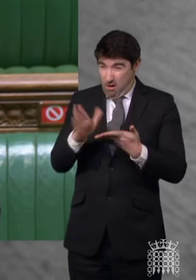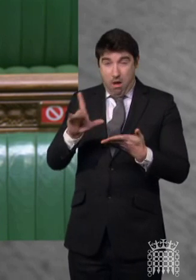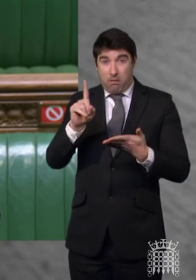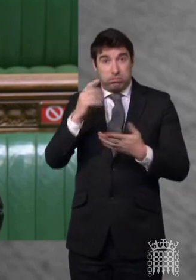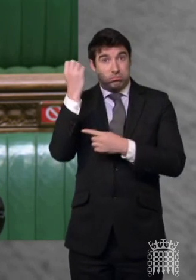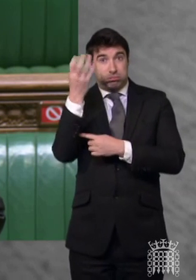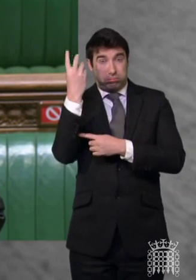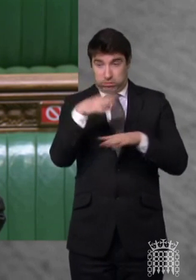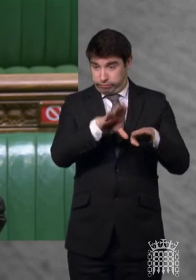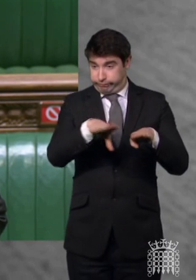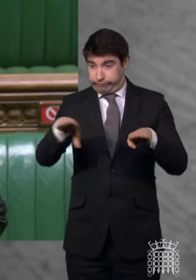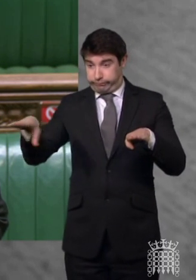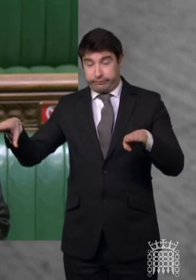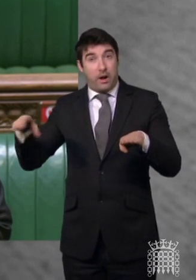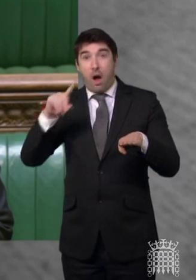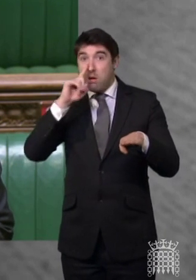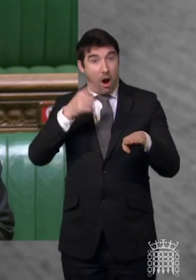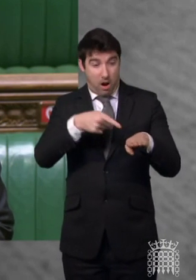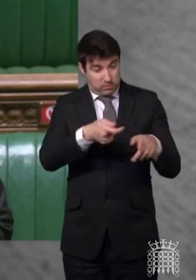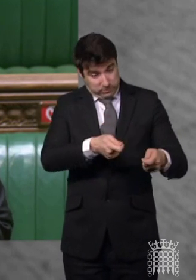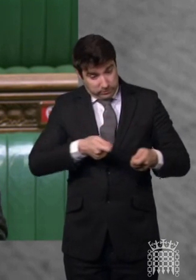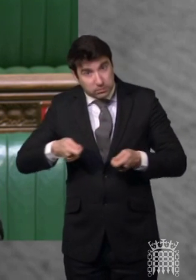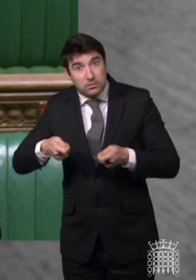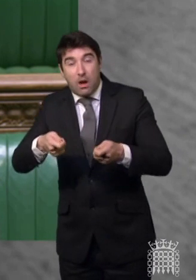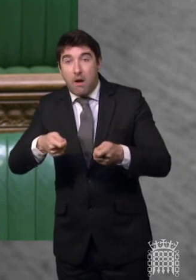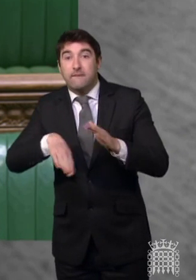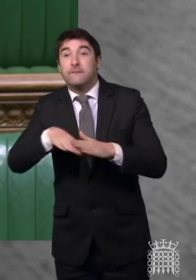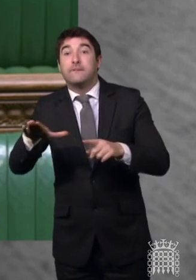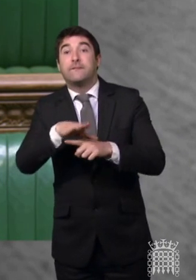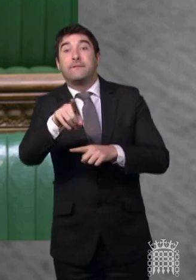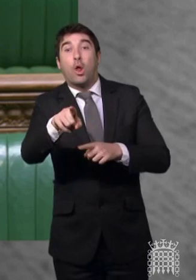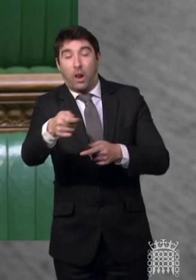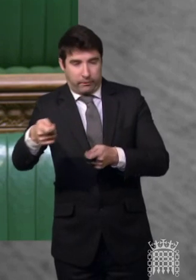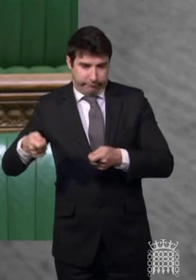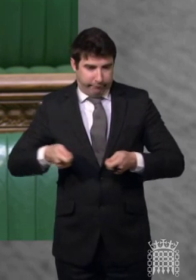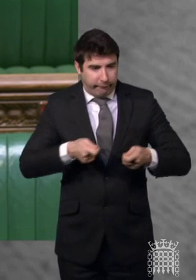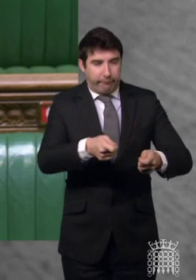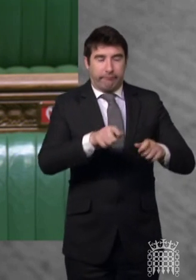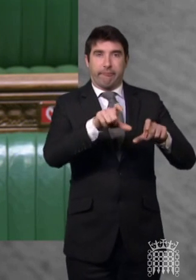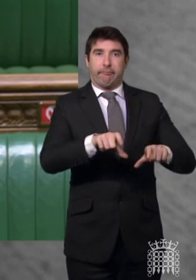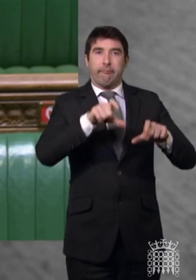We have London hospitals requesting to transfer patients in need of intensive care to Yorkshire.